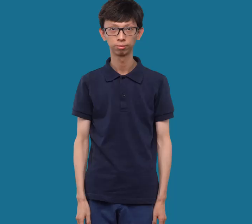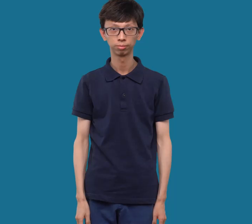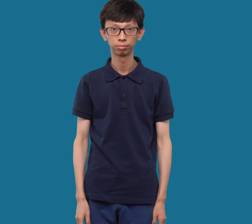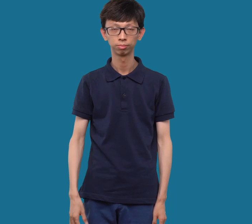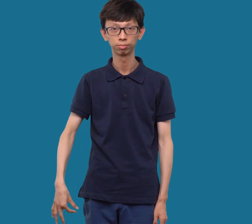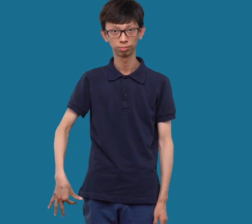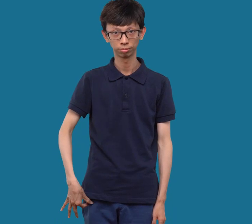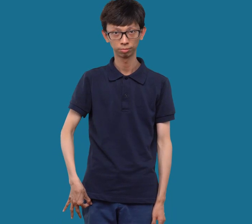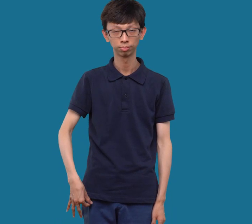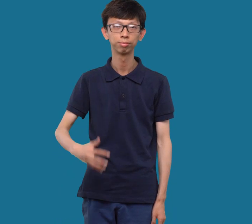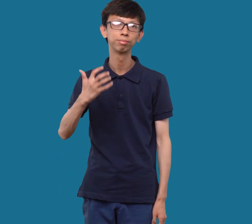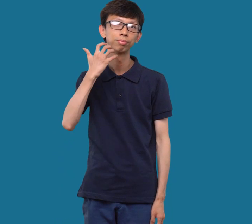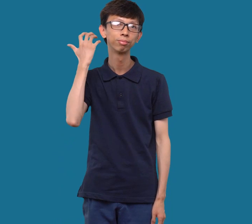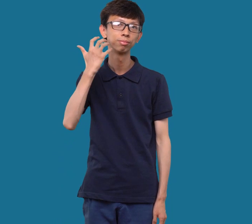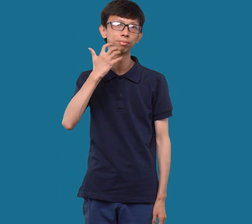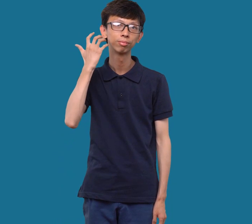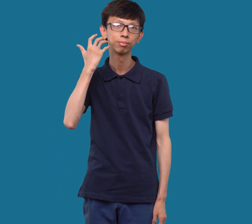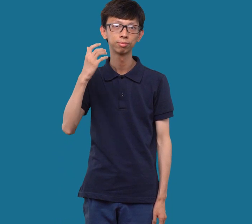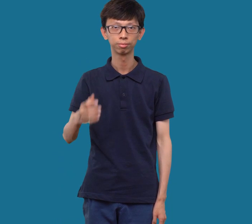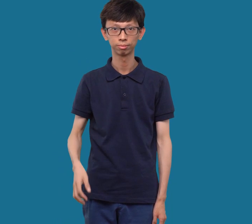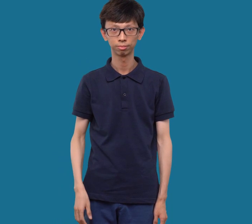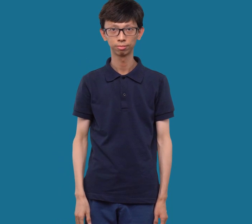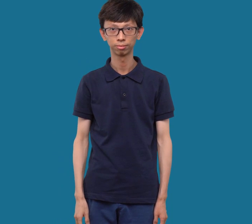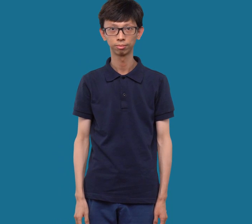quần bò